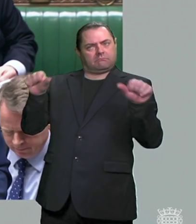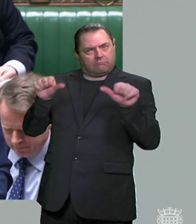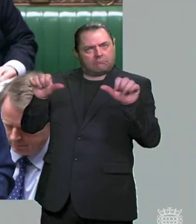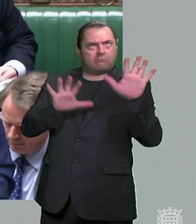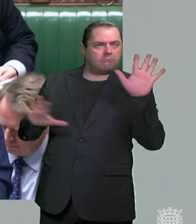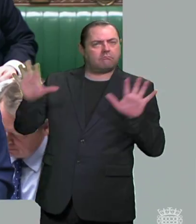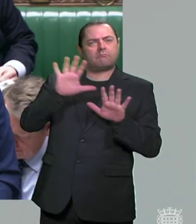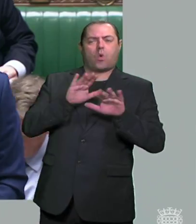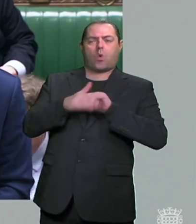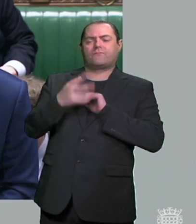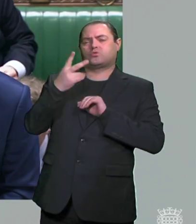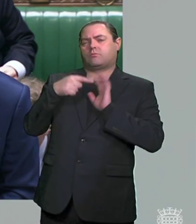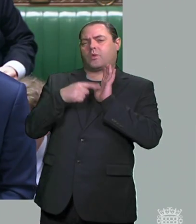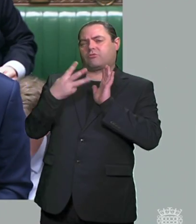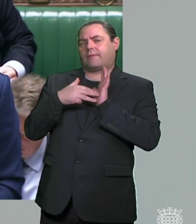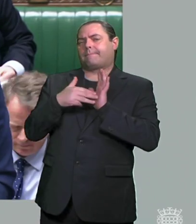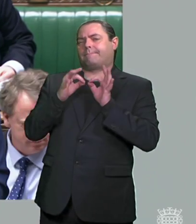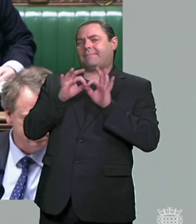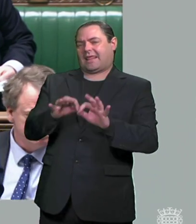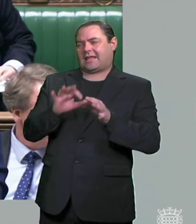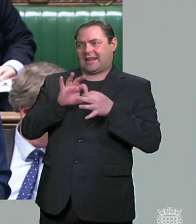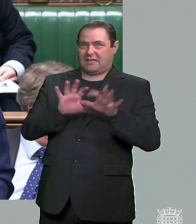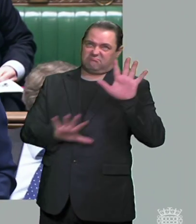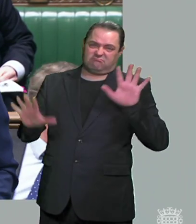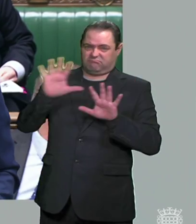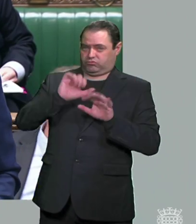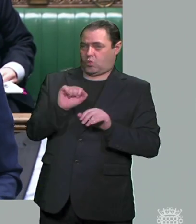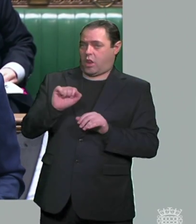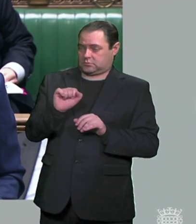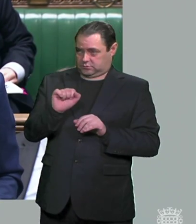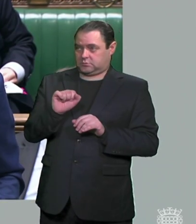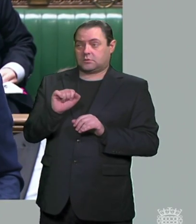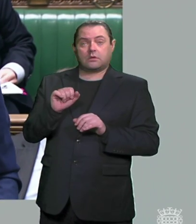We are investing almost £2.3 billion in levelling up across all parts of Scotland.